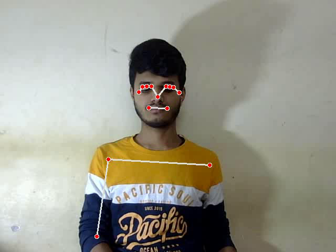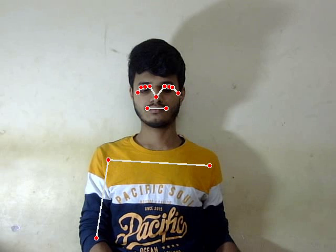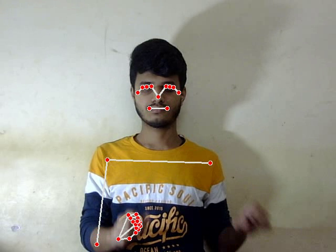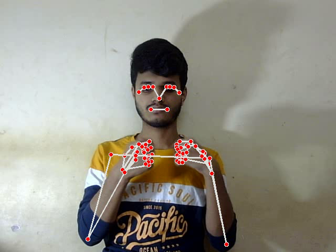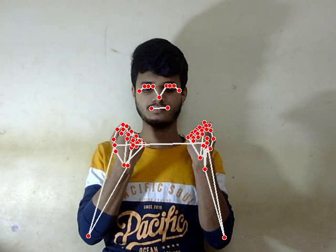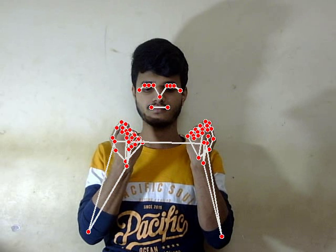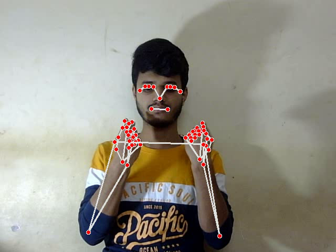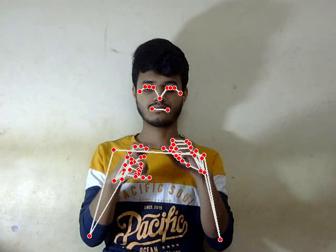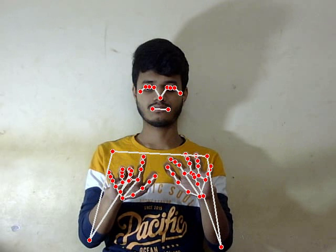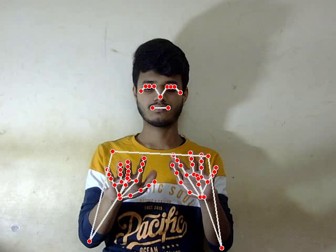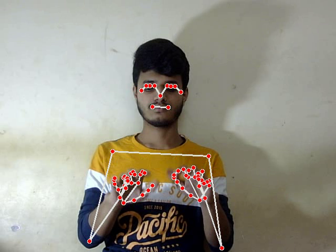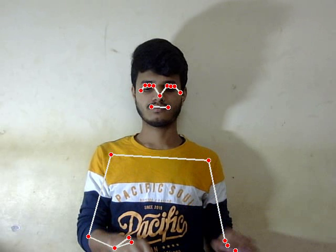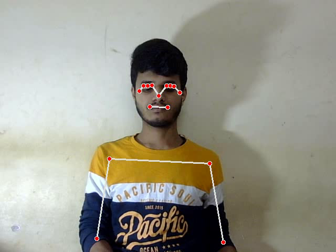finish